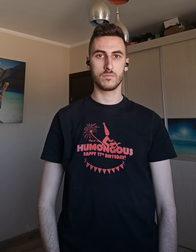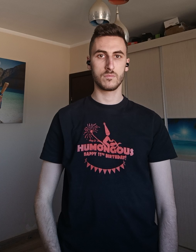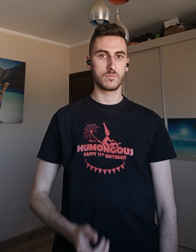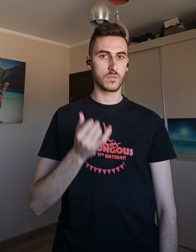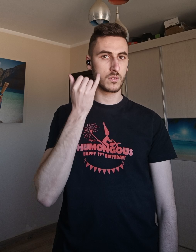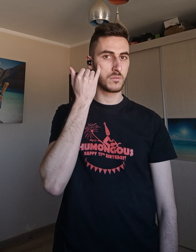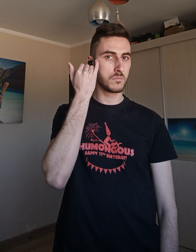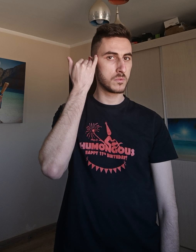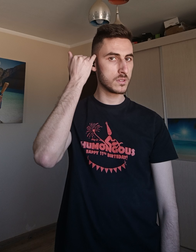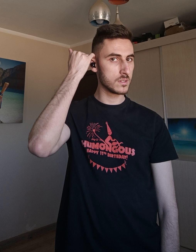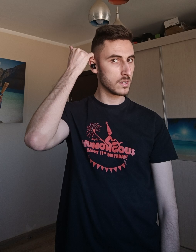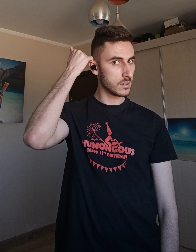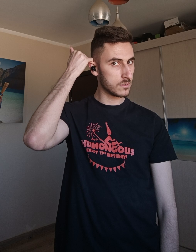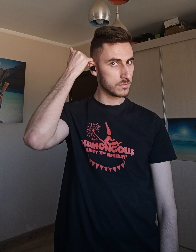פקיד